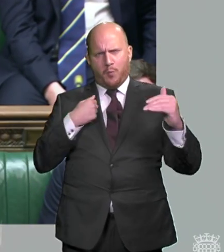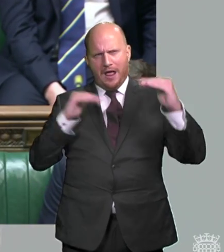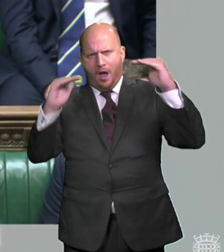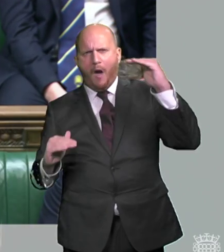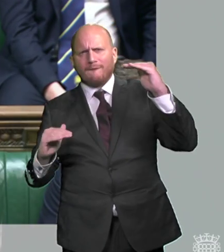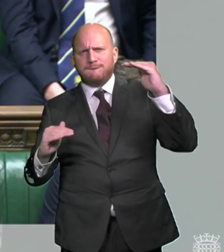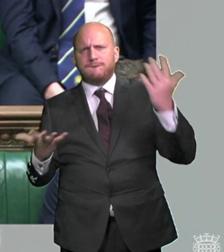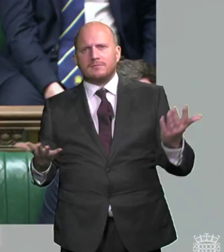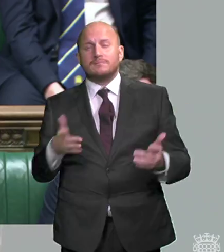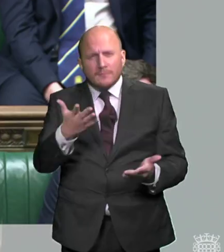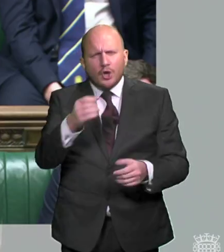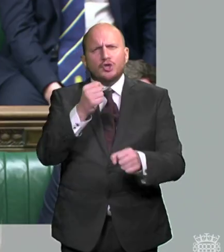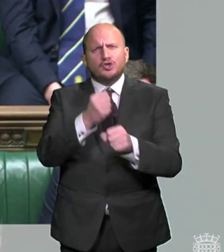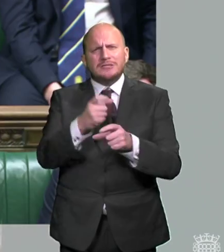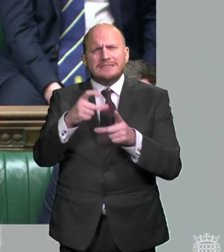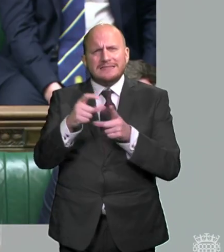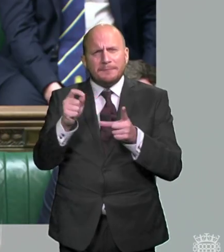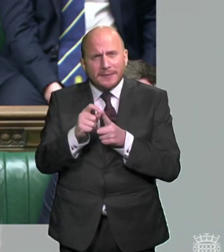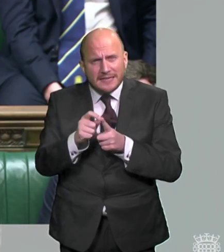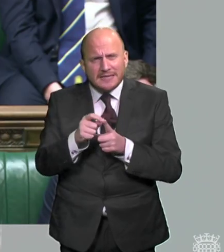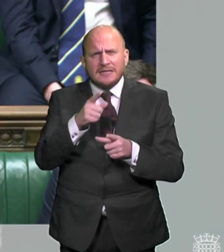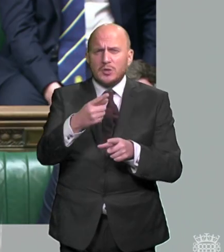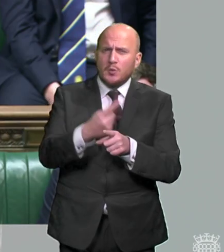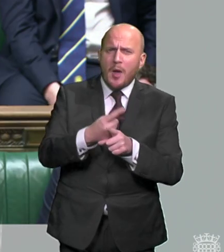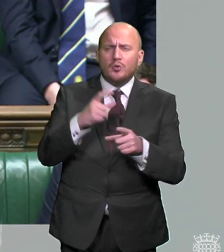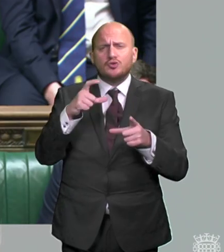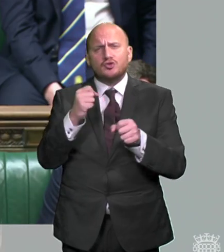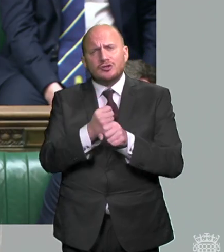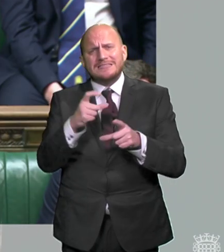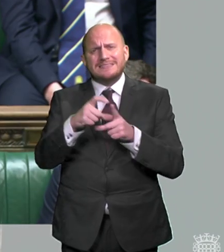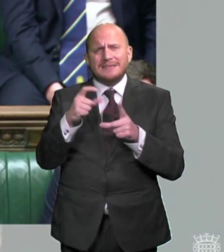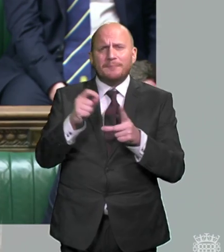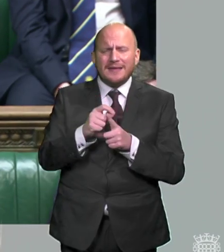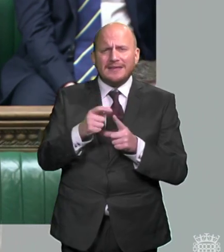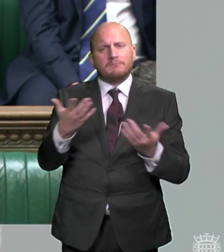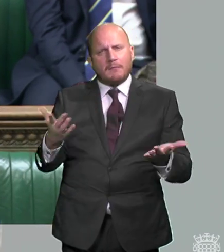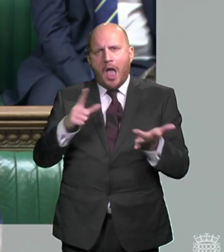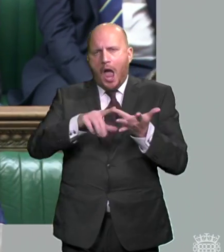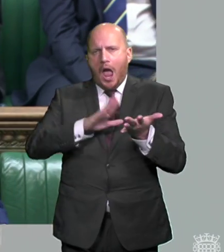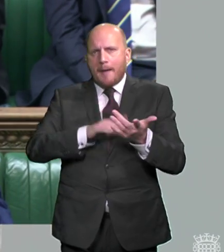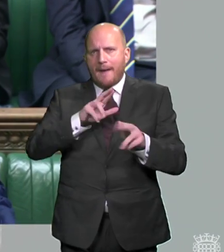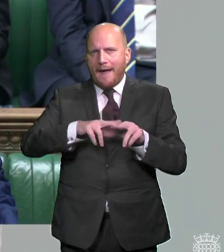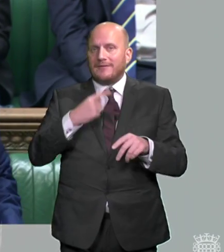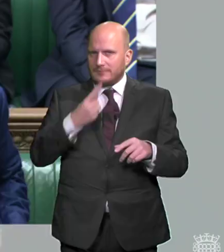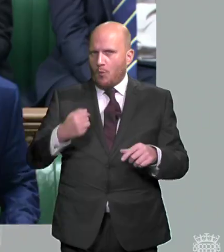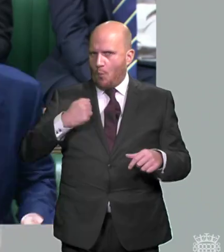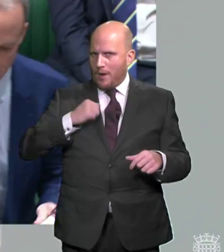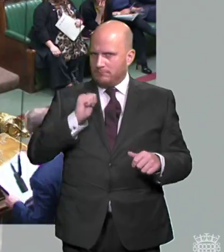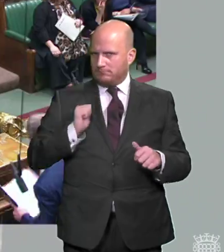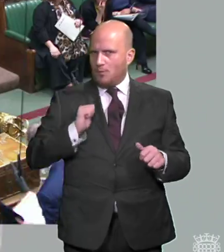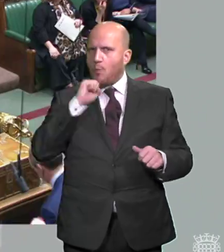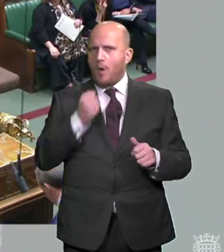It is half the level left by the last Labour Government. When it comes to GDP, she will know that the IMF has said that we will have the strongest growth in the G7.